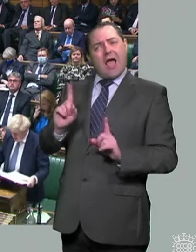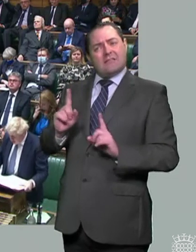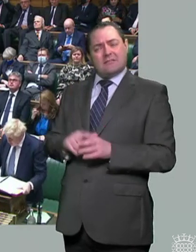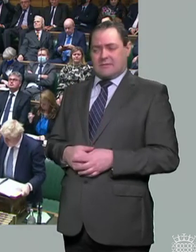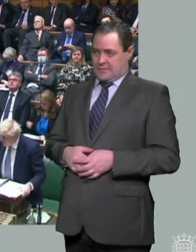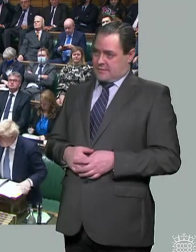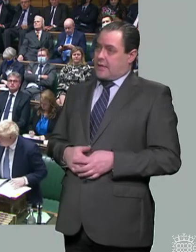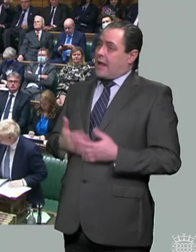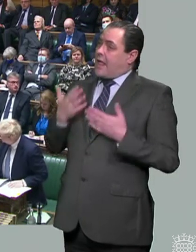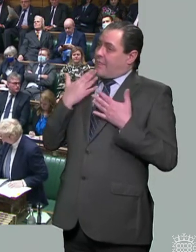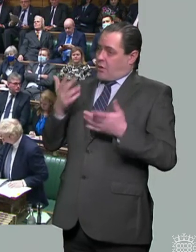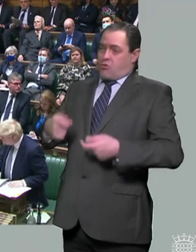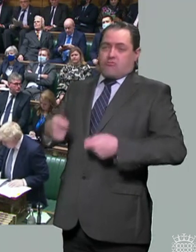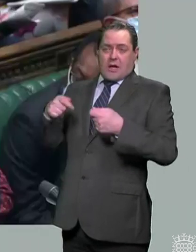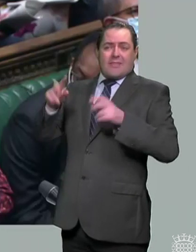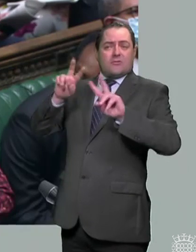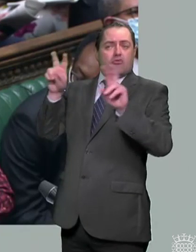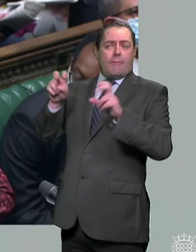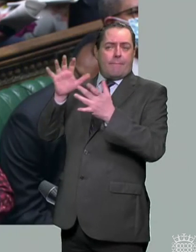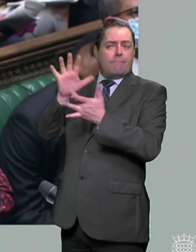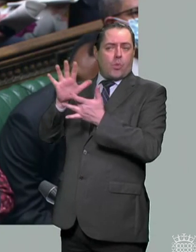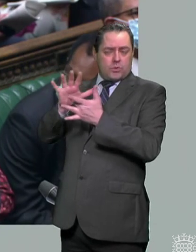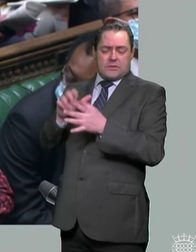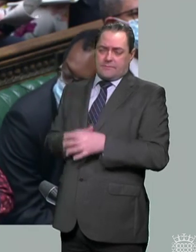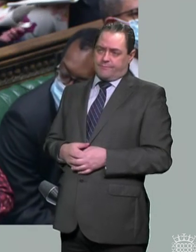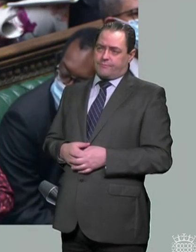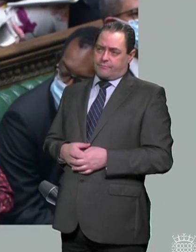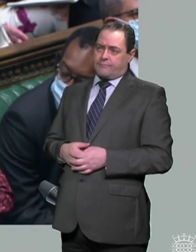I thank my honourable Friend for raising this very important campaign.